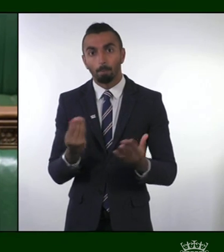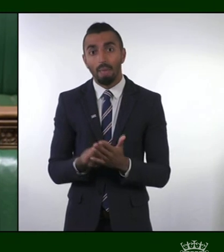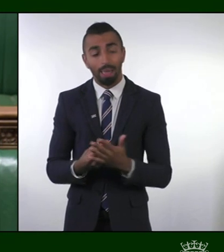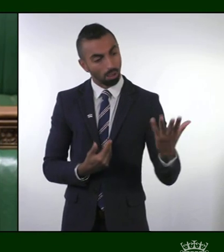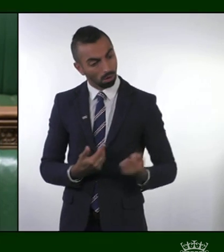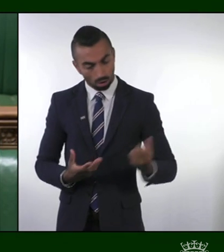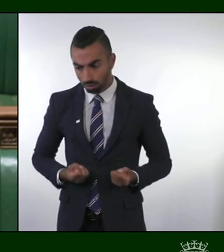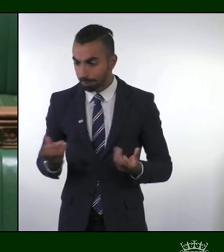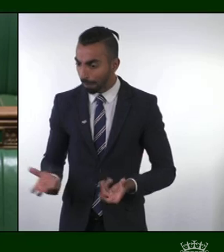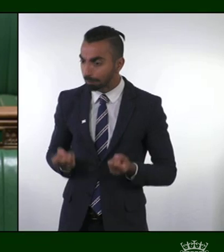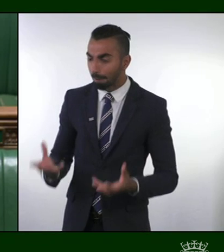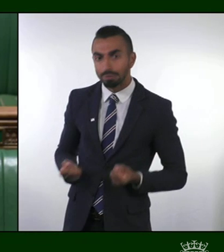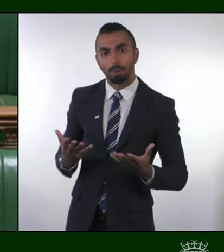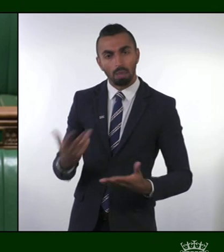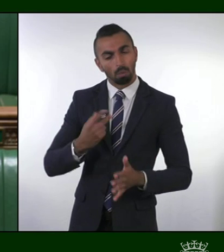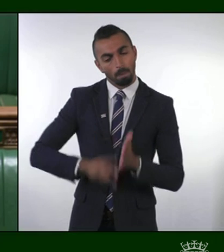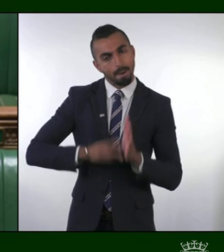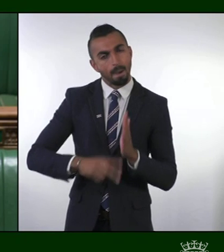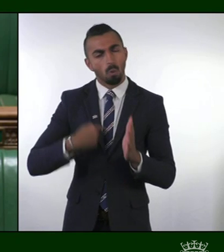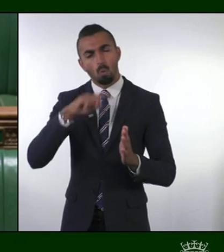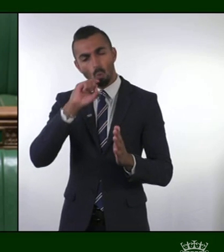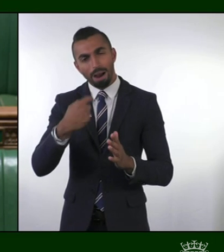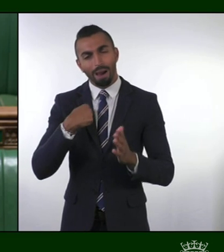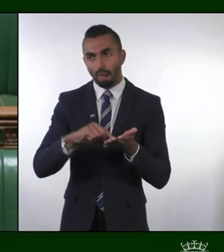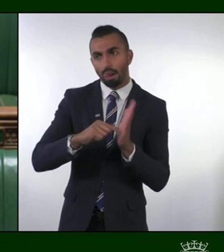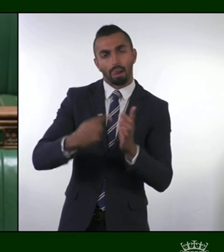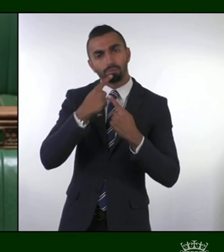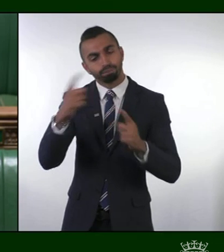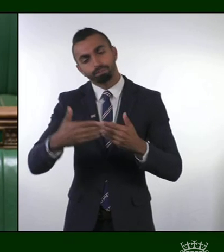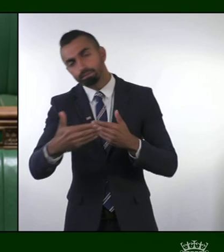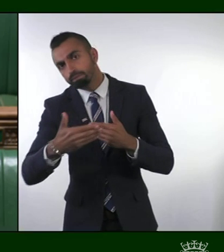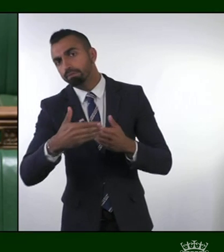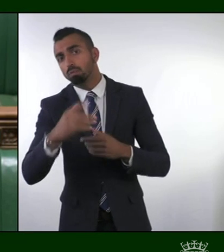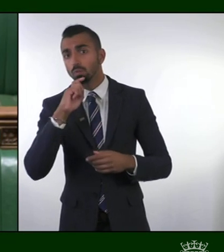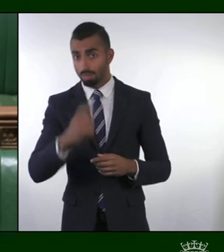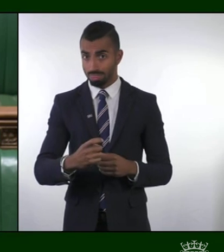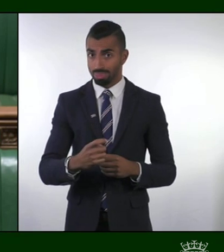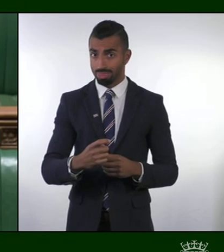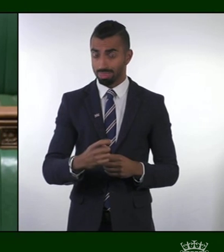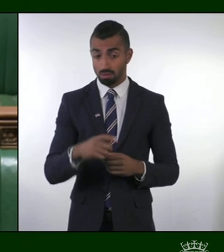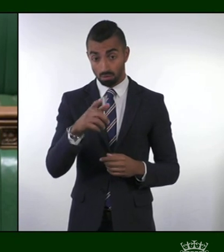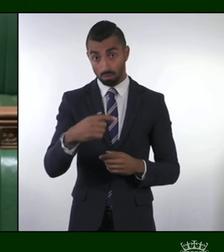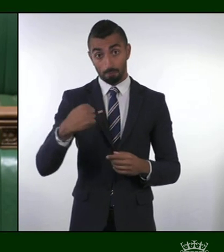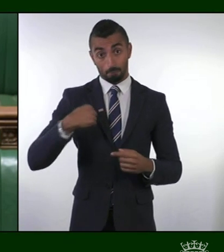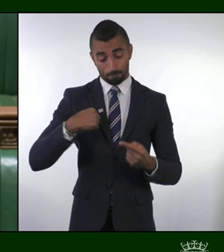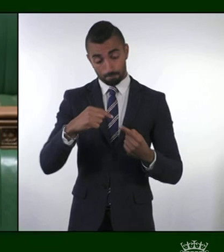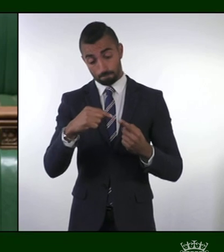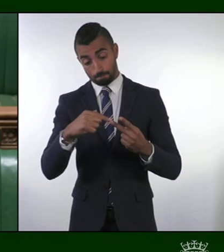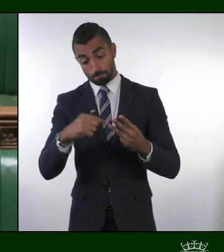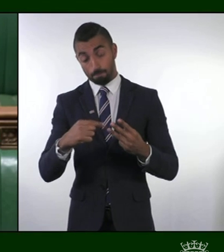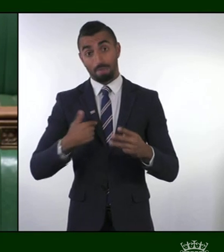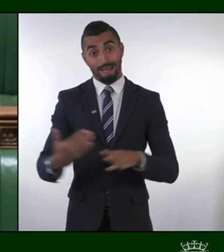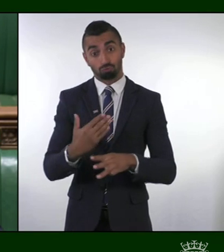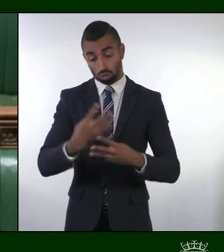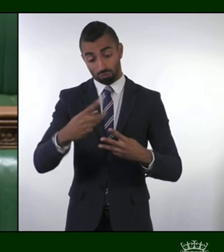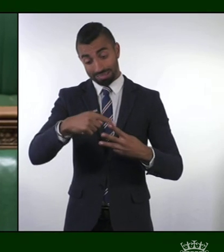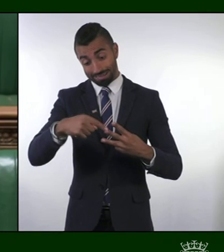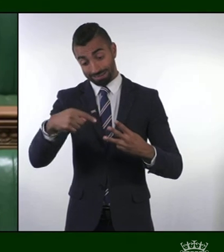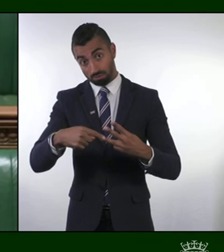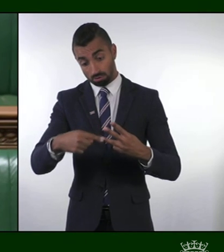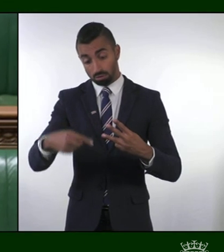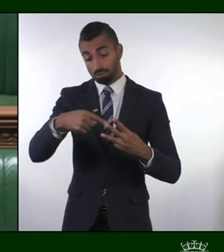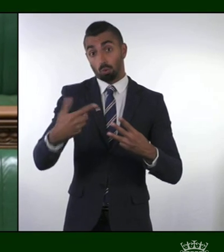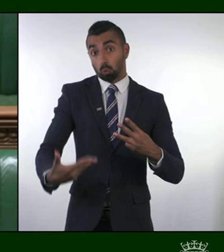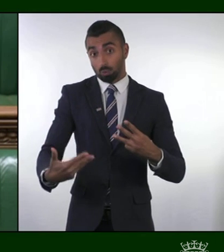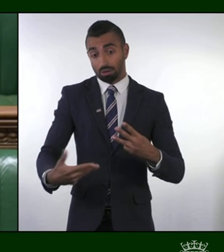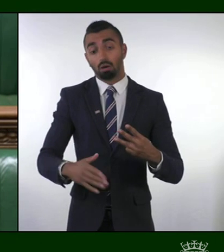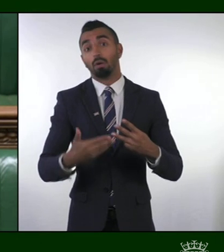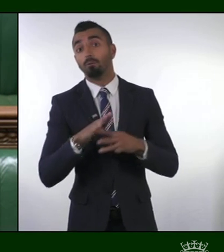In other words, our plan for jobs will not be the last action, but is merely the next, in our fight to recover and rebuild after coronavirus.